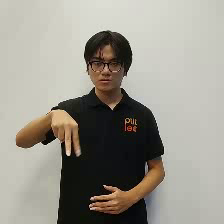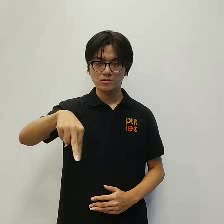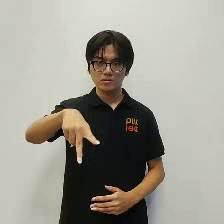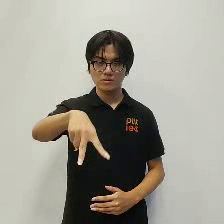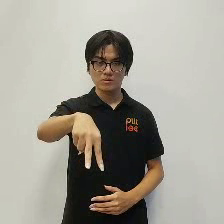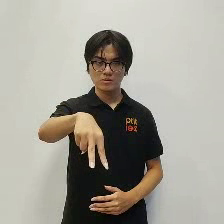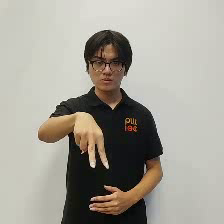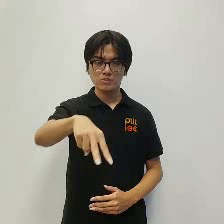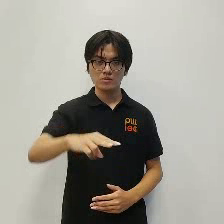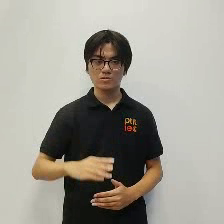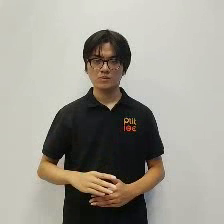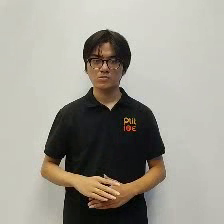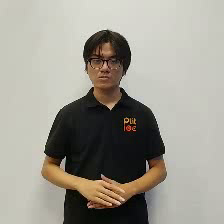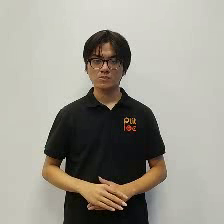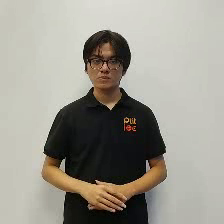Đi